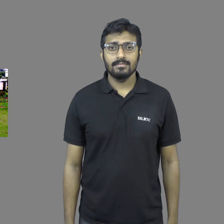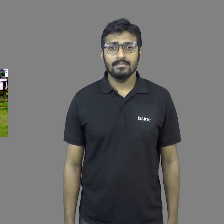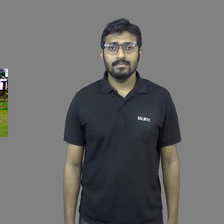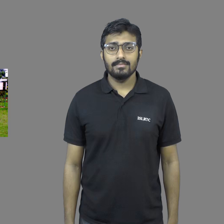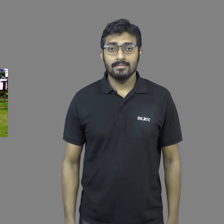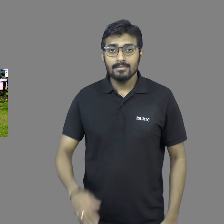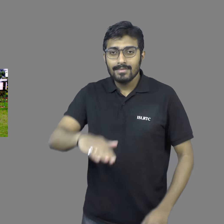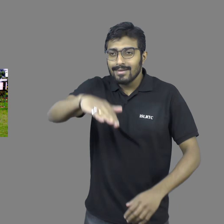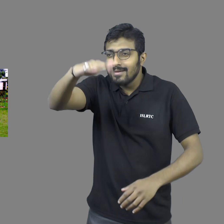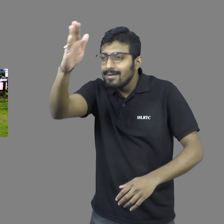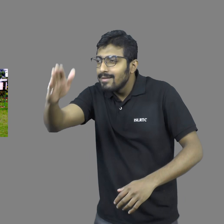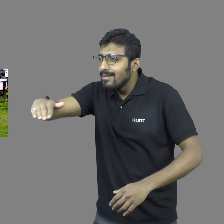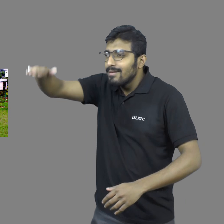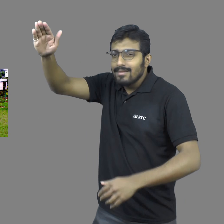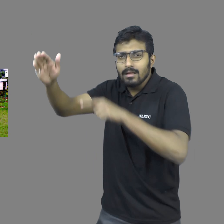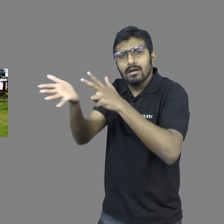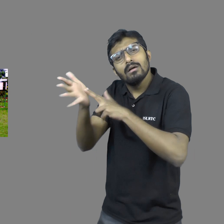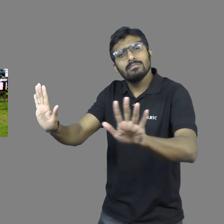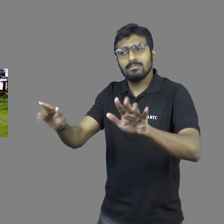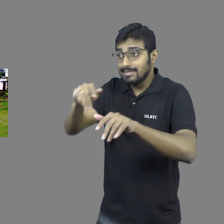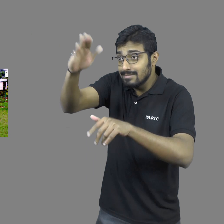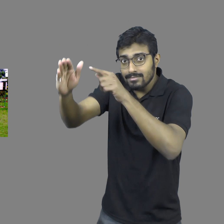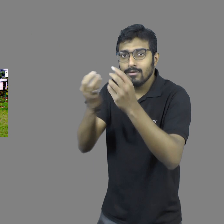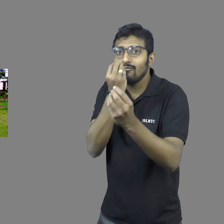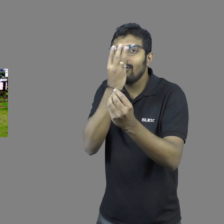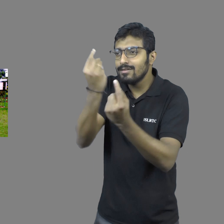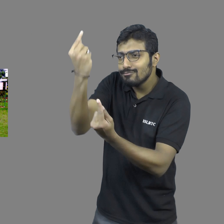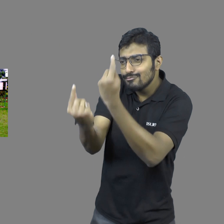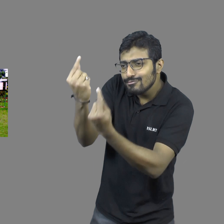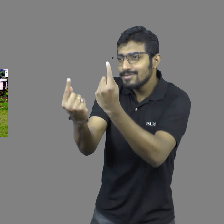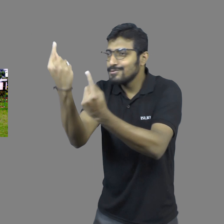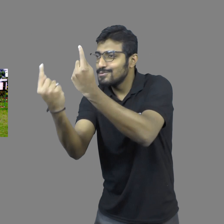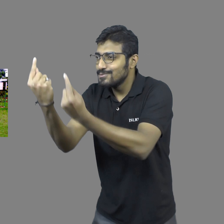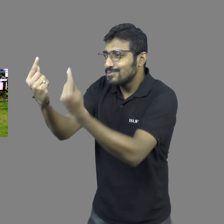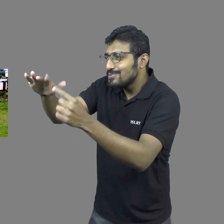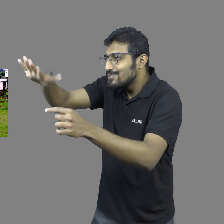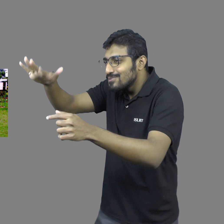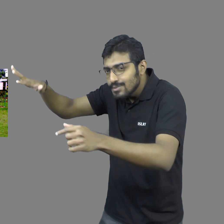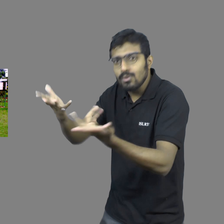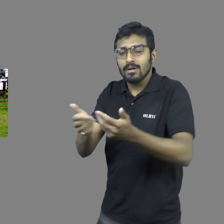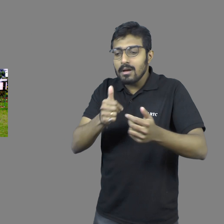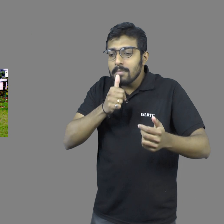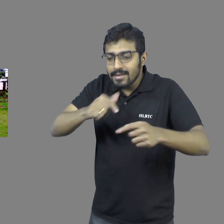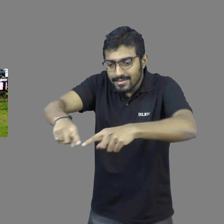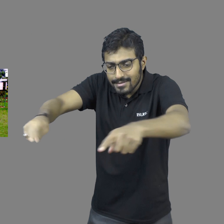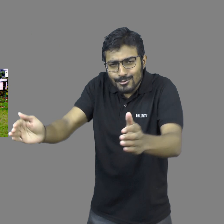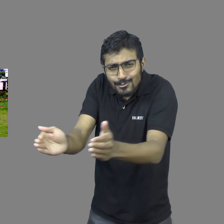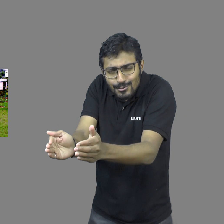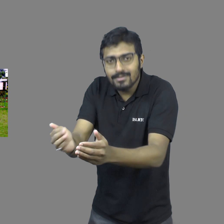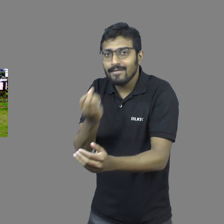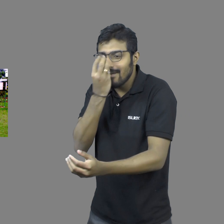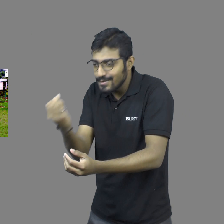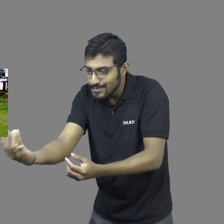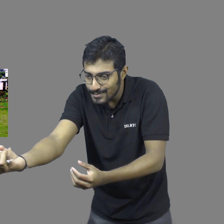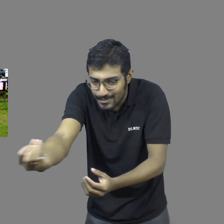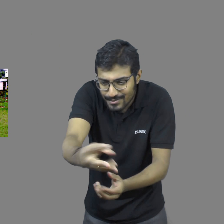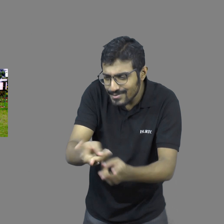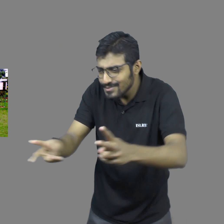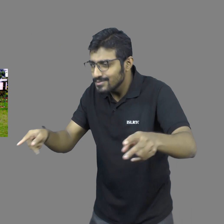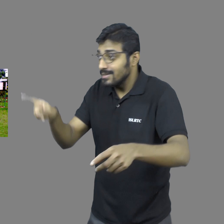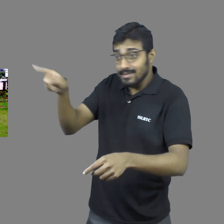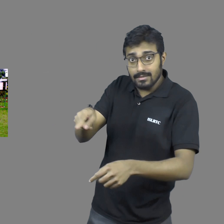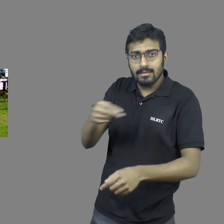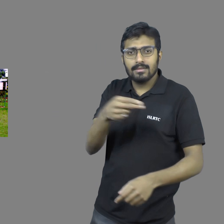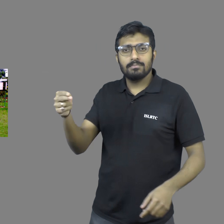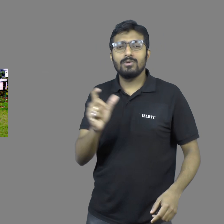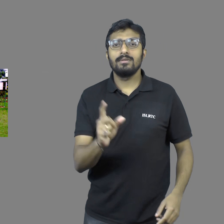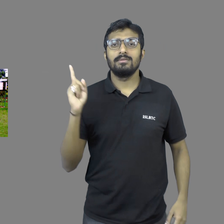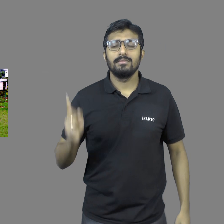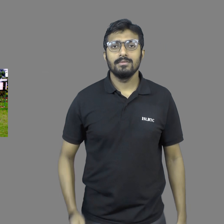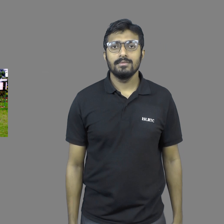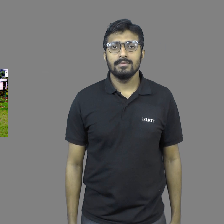Hill Garden